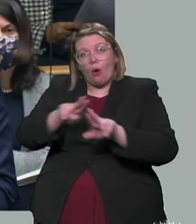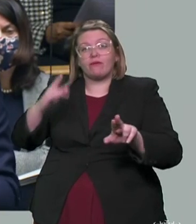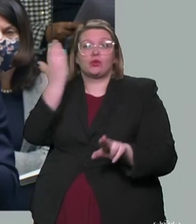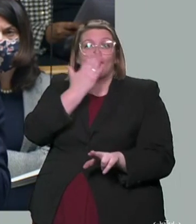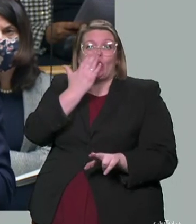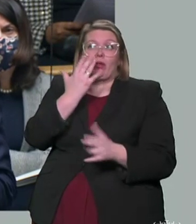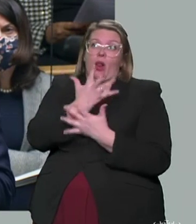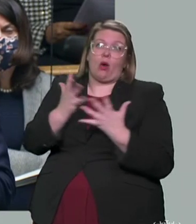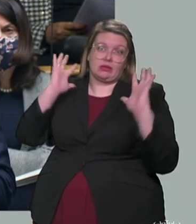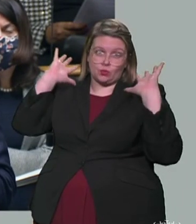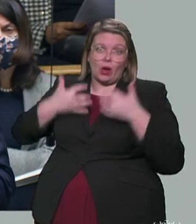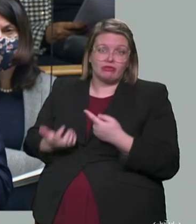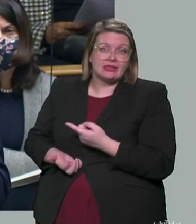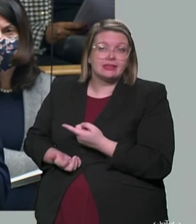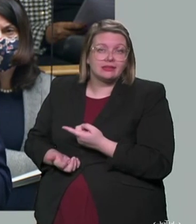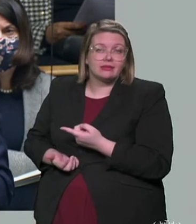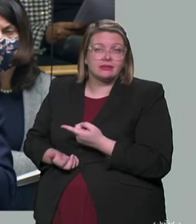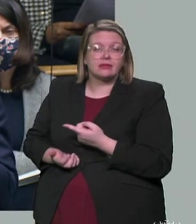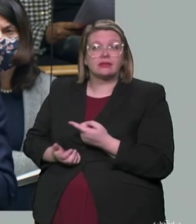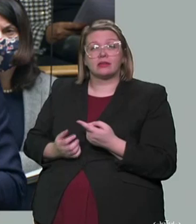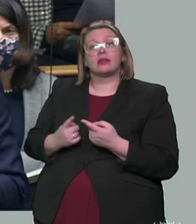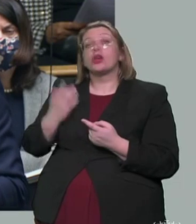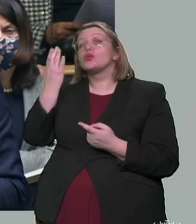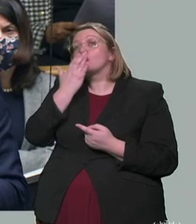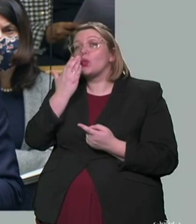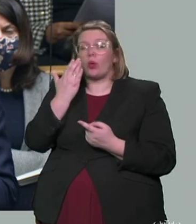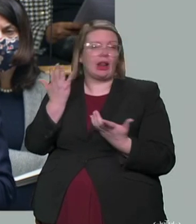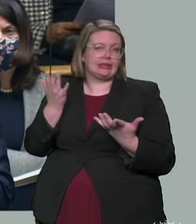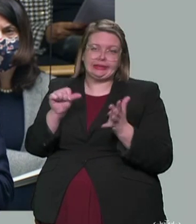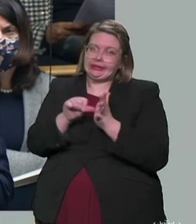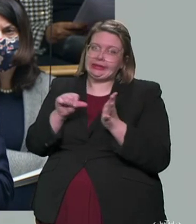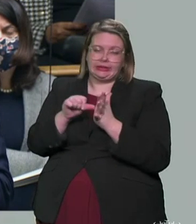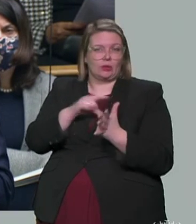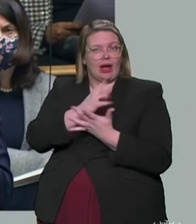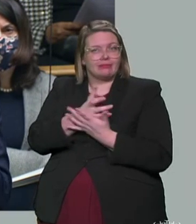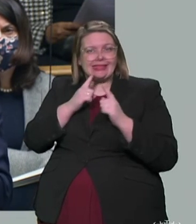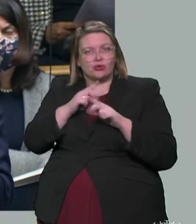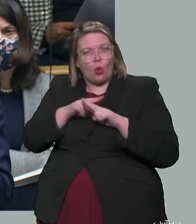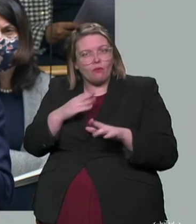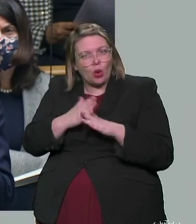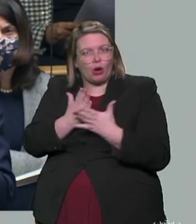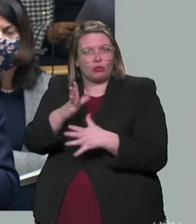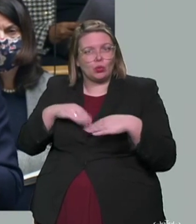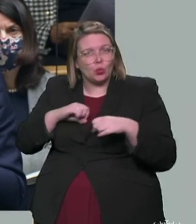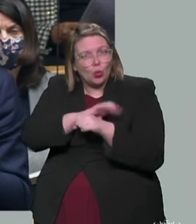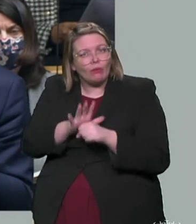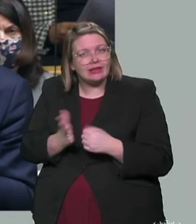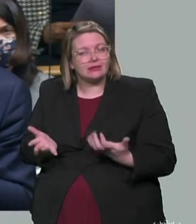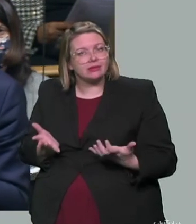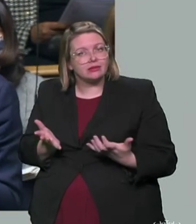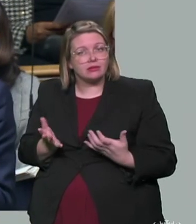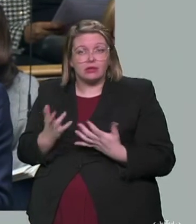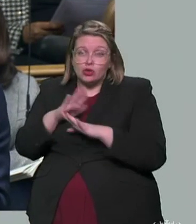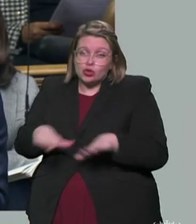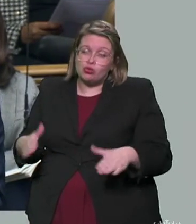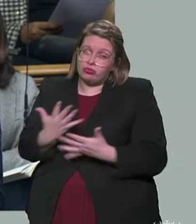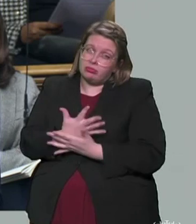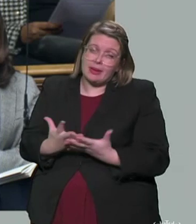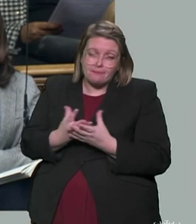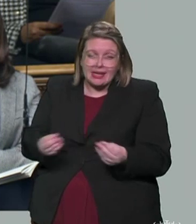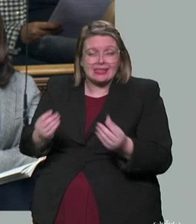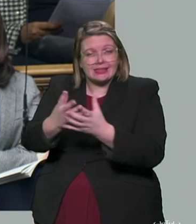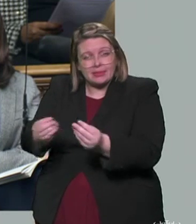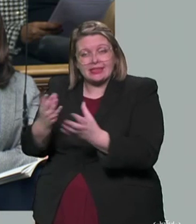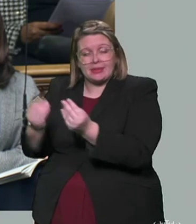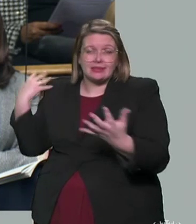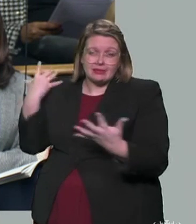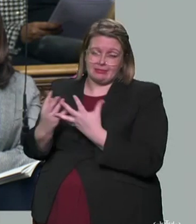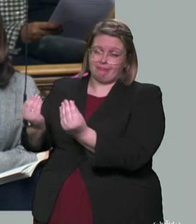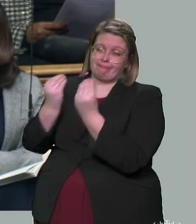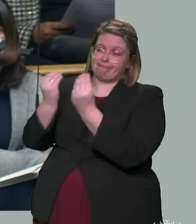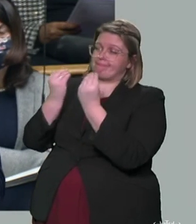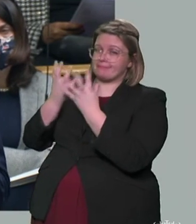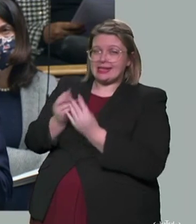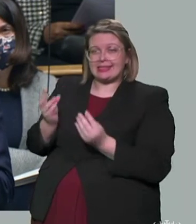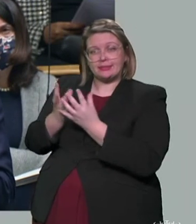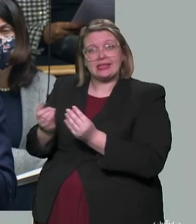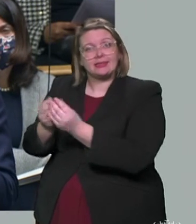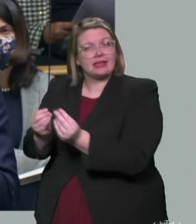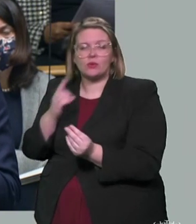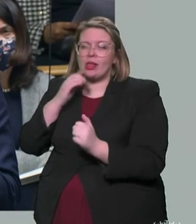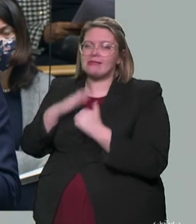The reality is that due to staff shortages many of our schools are at breaking point, and an entire generation has already lost years of learning they might never get back.